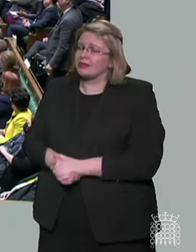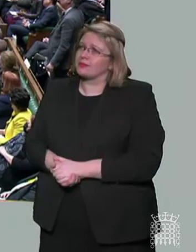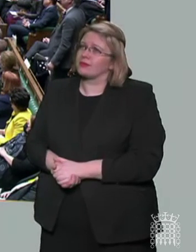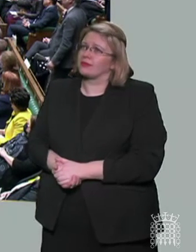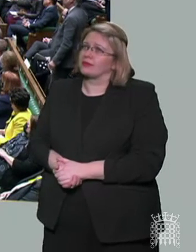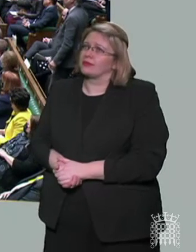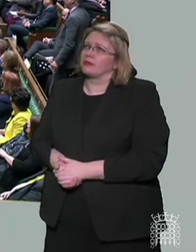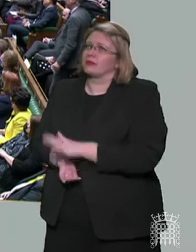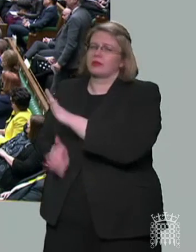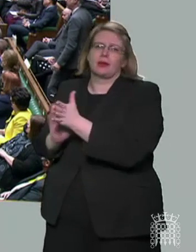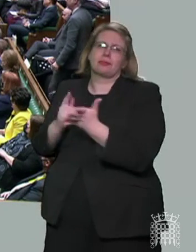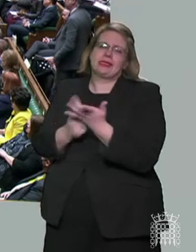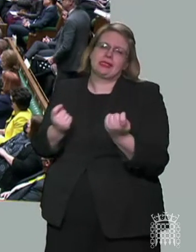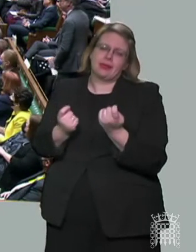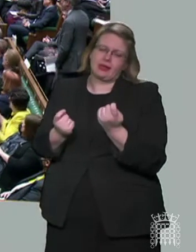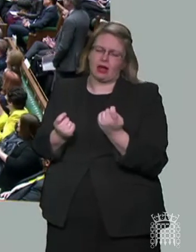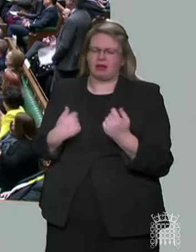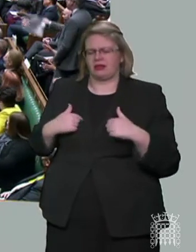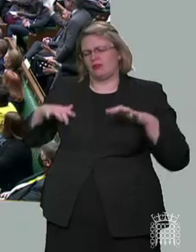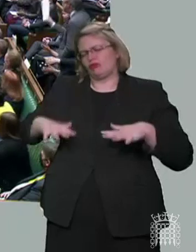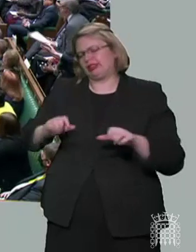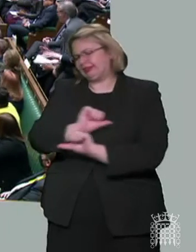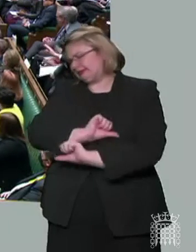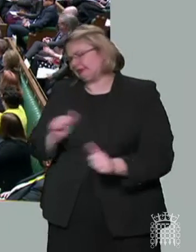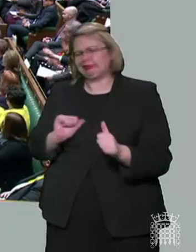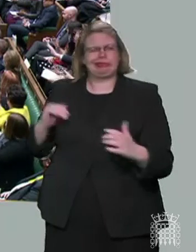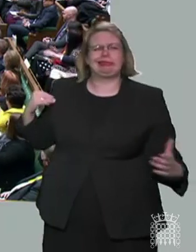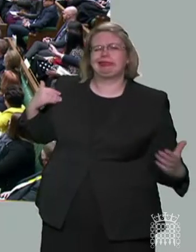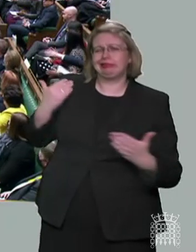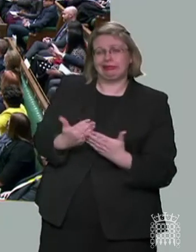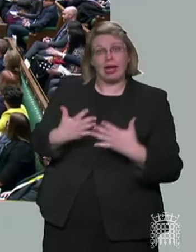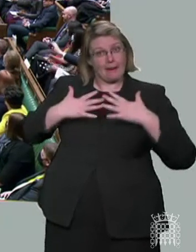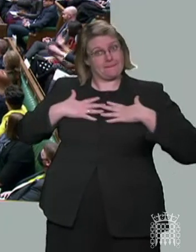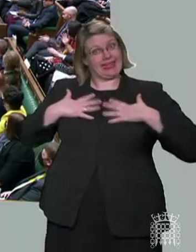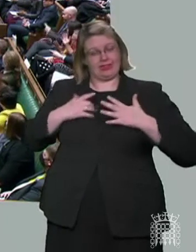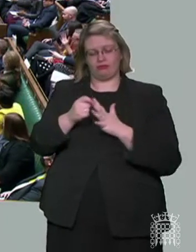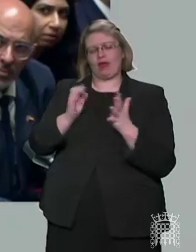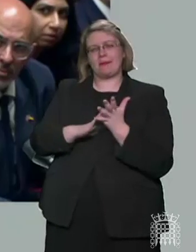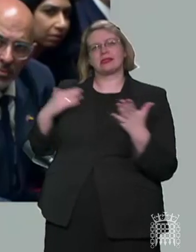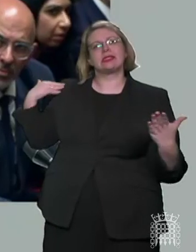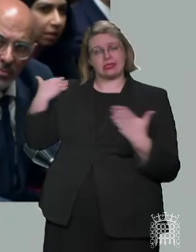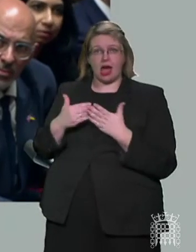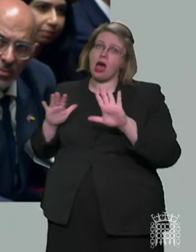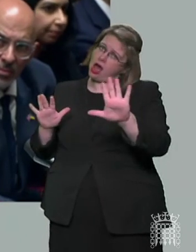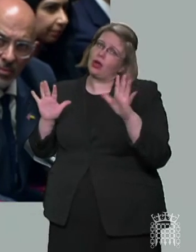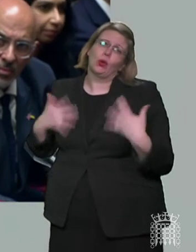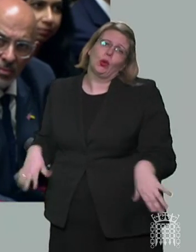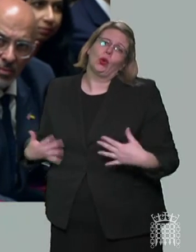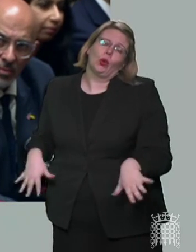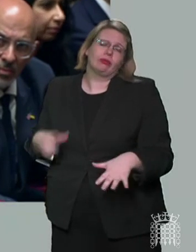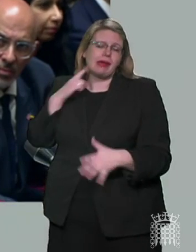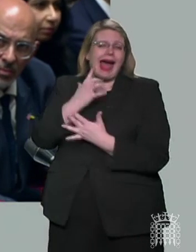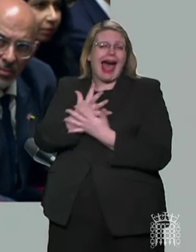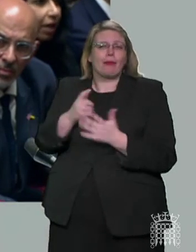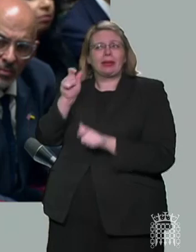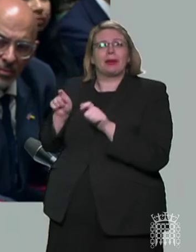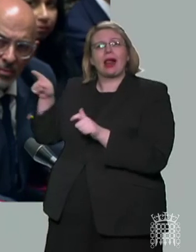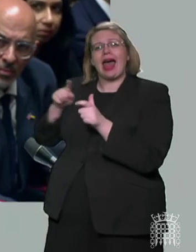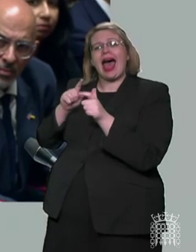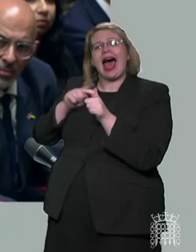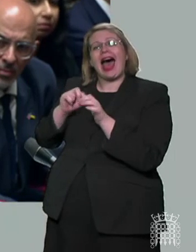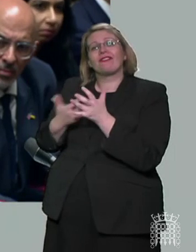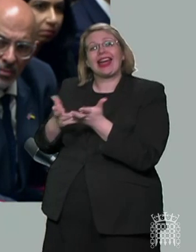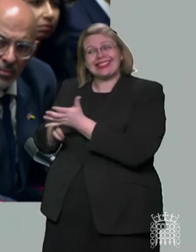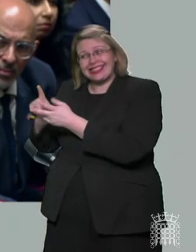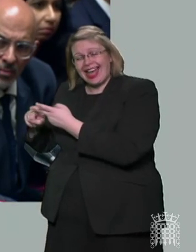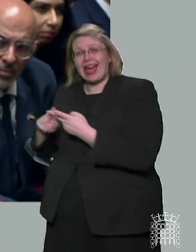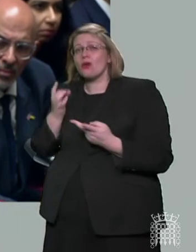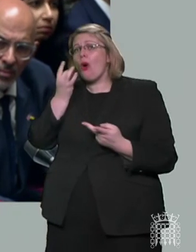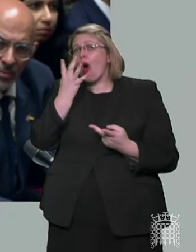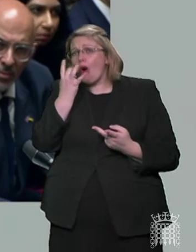This country has an unparalleled record— Just since— Since I have been Prime Minister, look at the numbers we have taken from Afghanistan and Hong Kong.